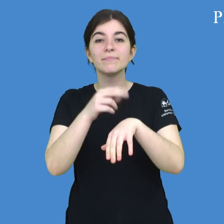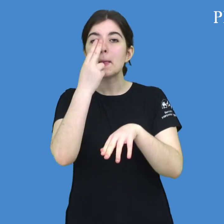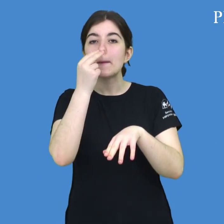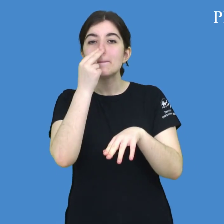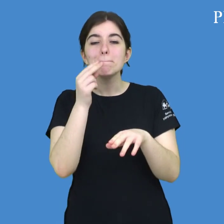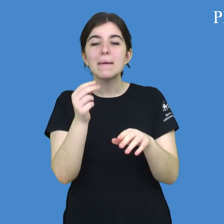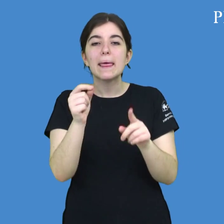pie